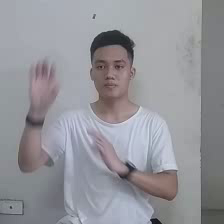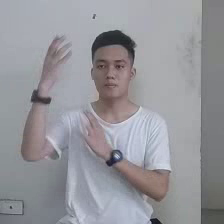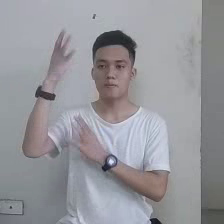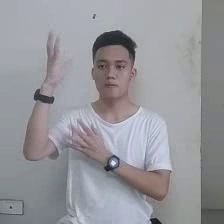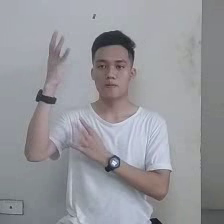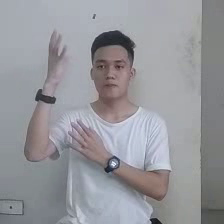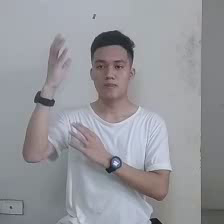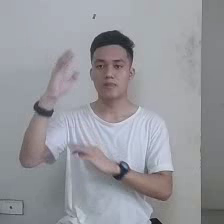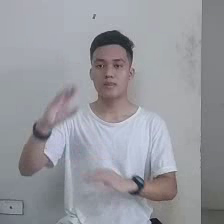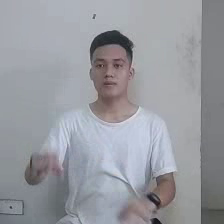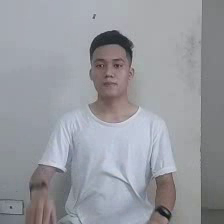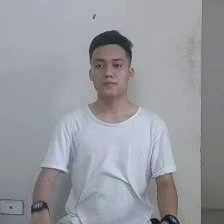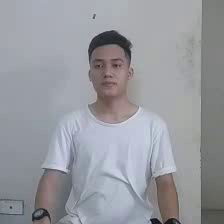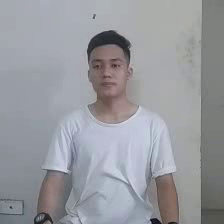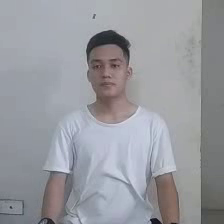Cho